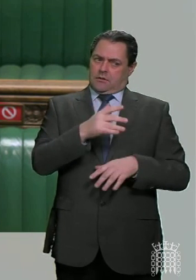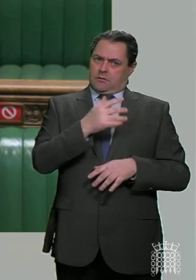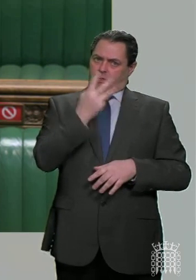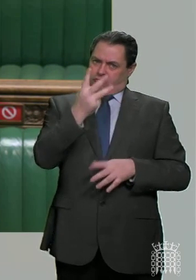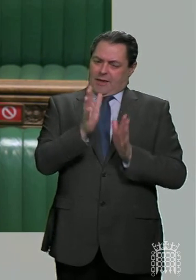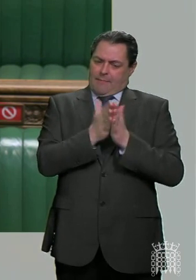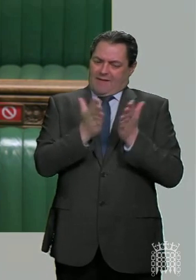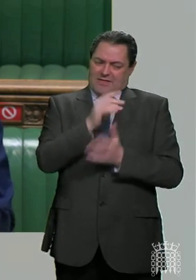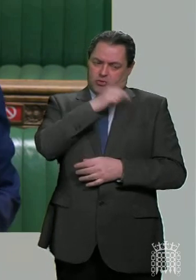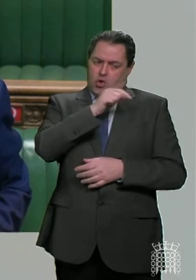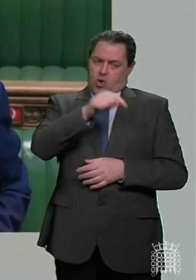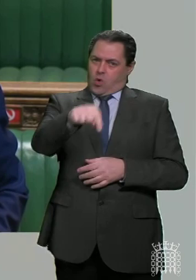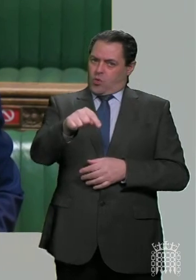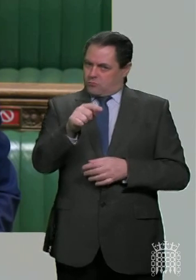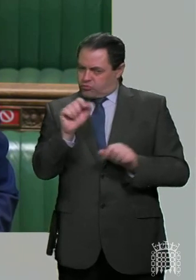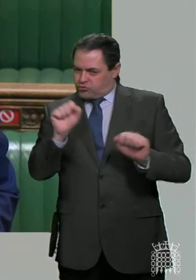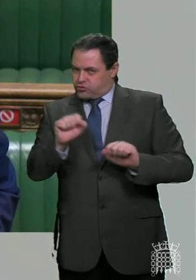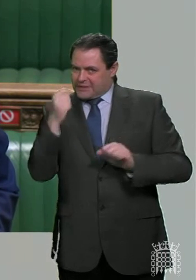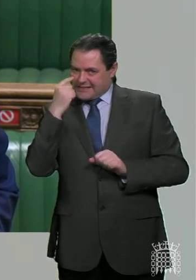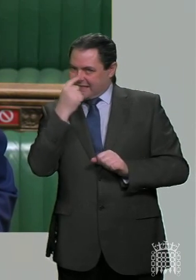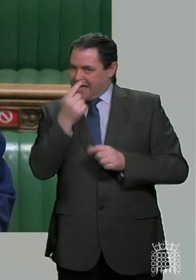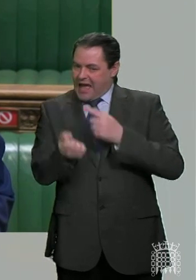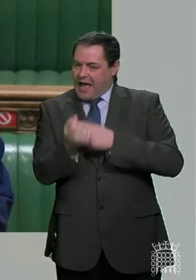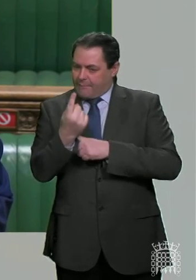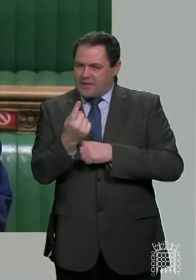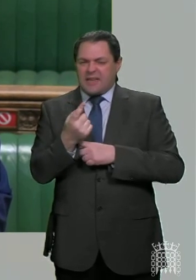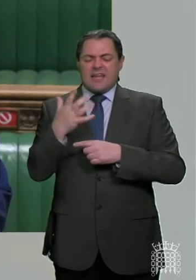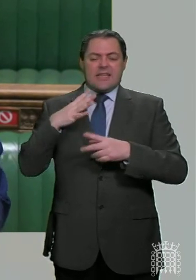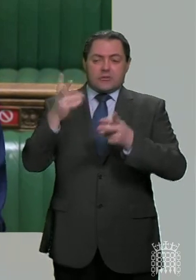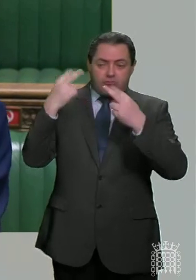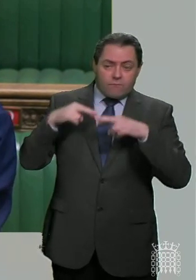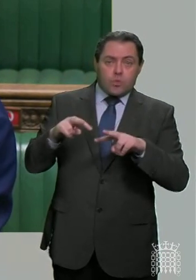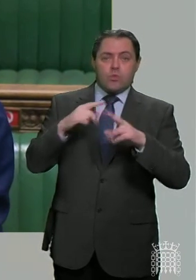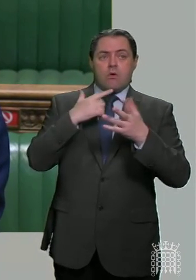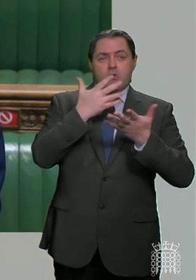It still has not materialised. We do not need more reviews, consultations, strategies.